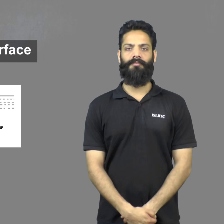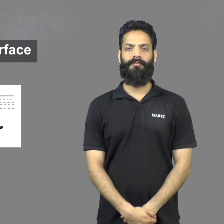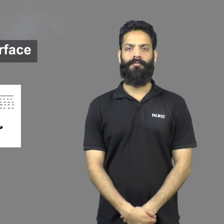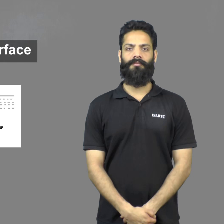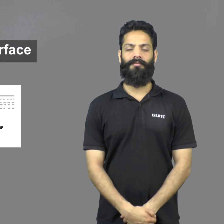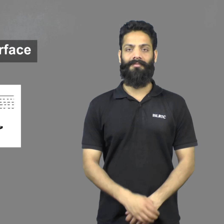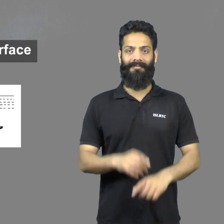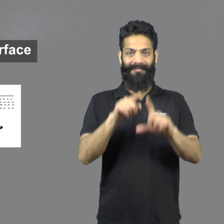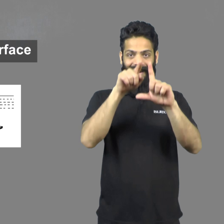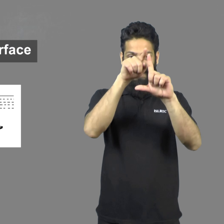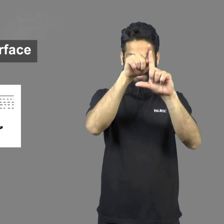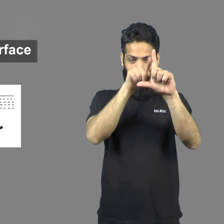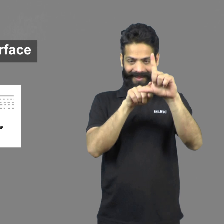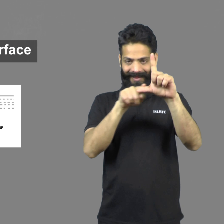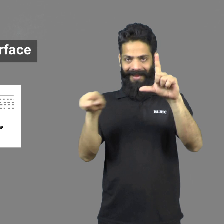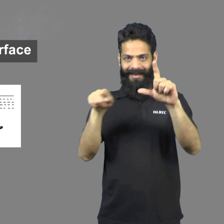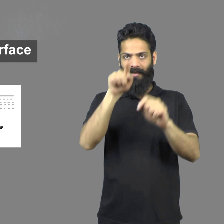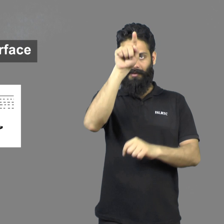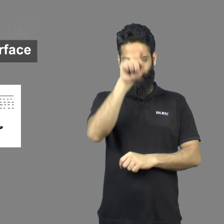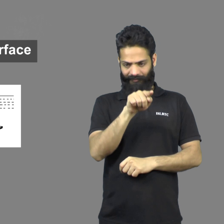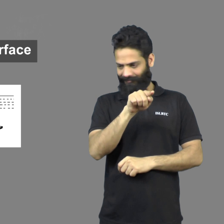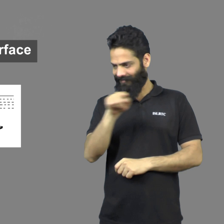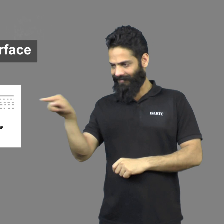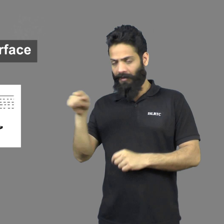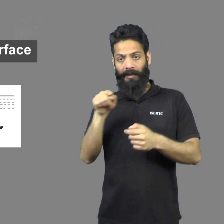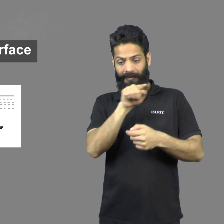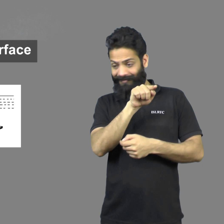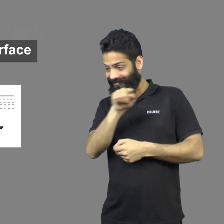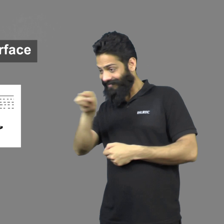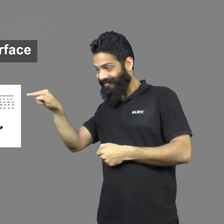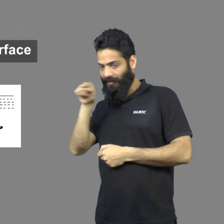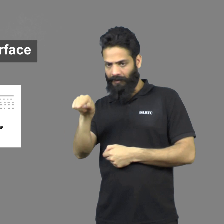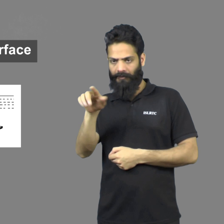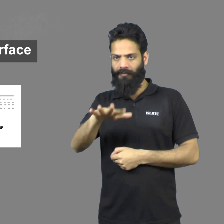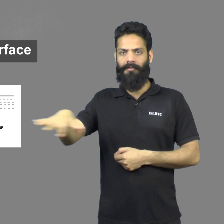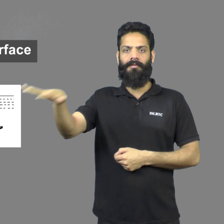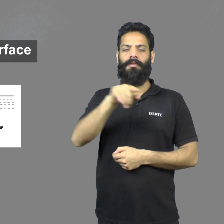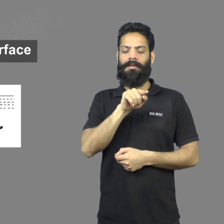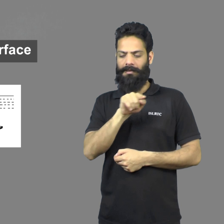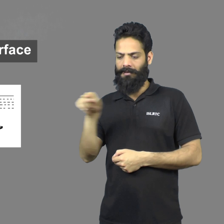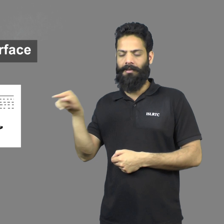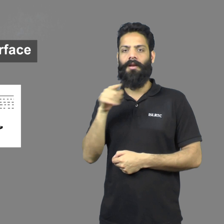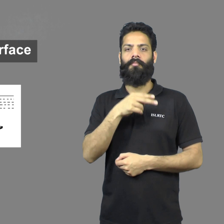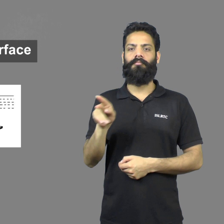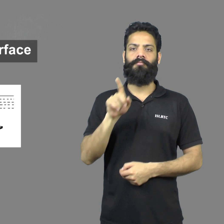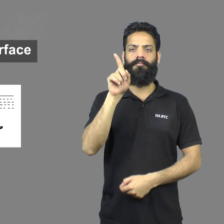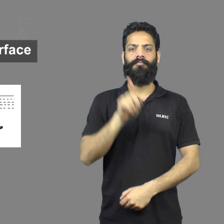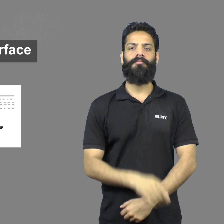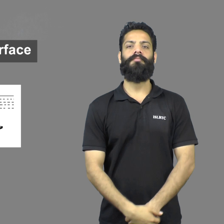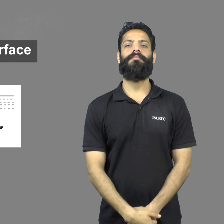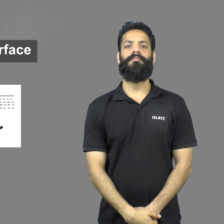Horizontal Surface